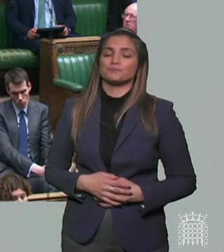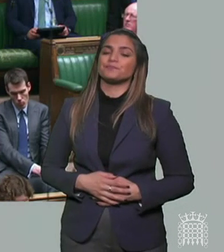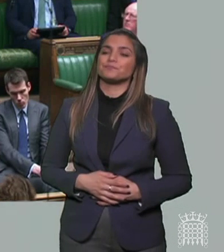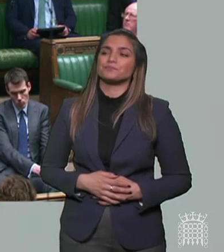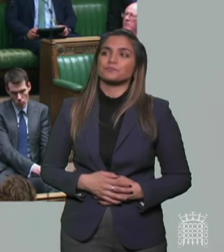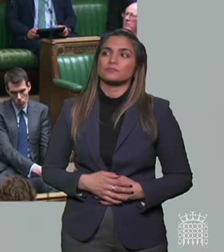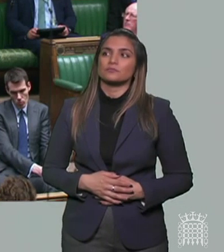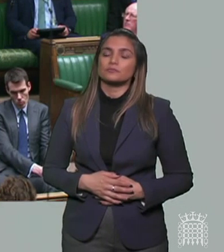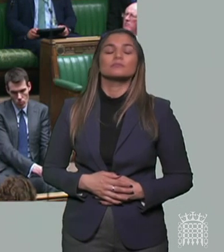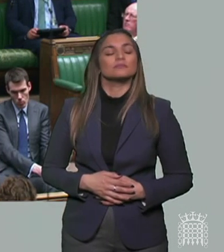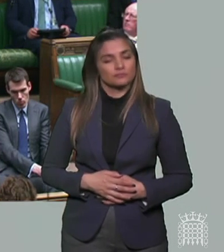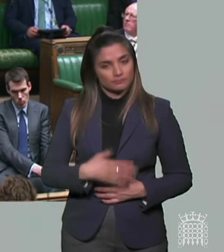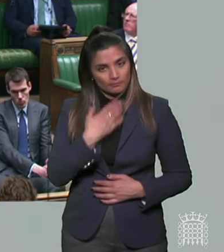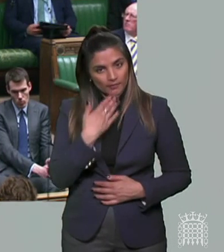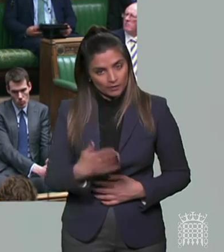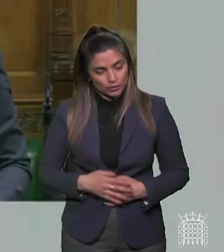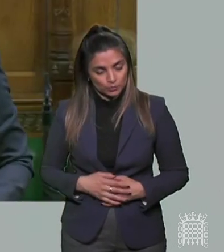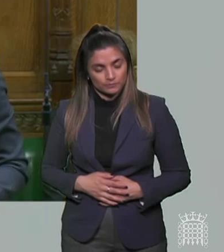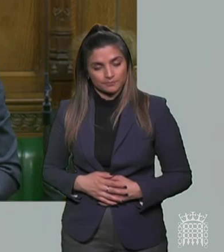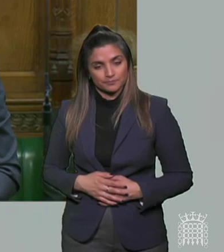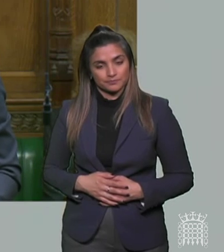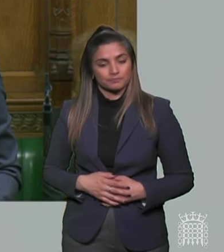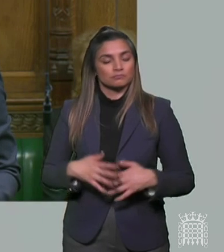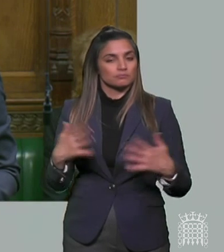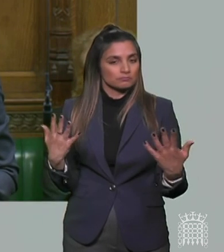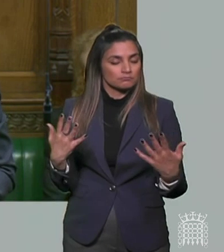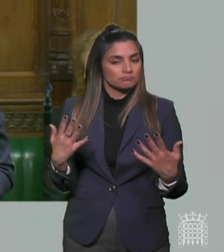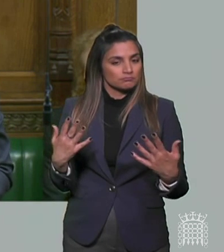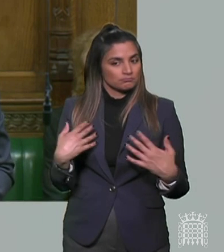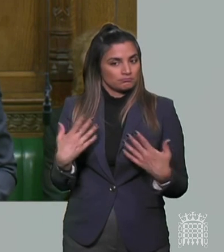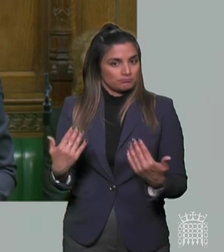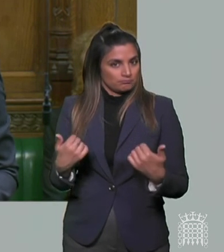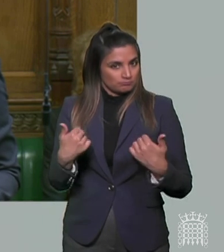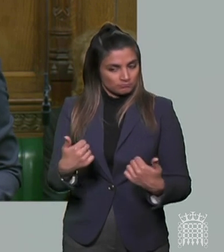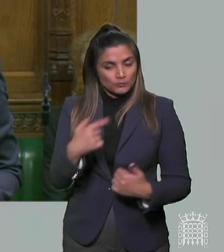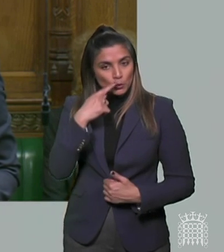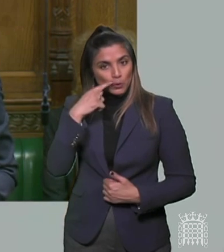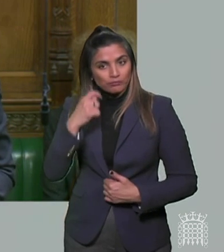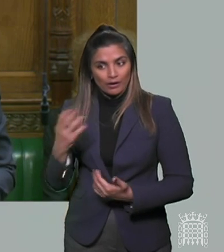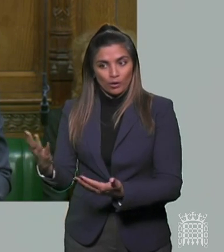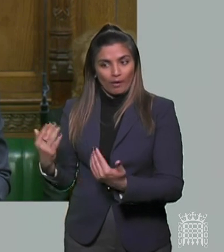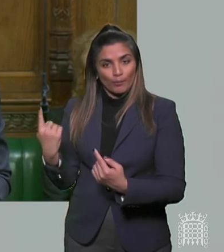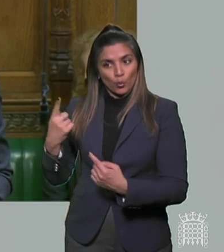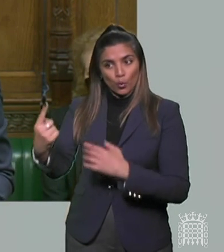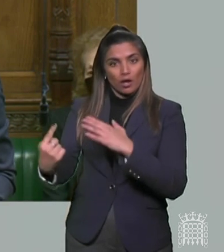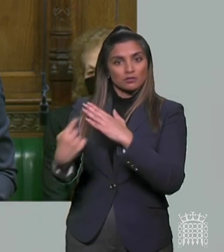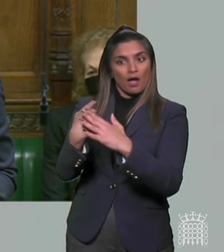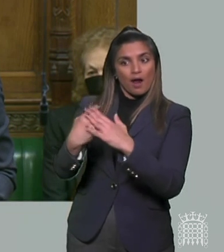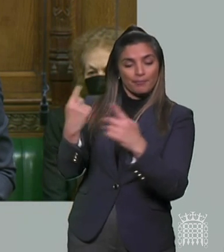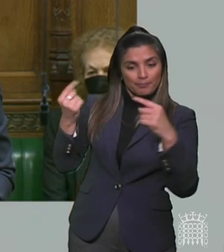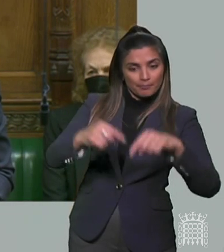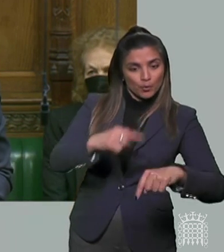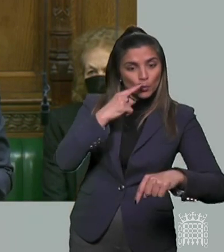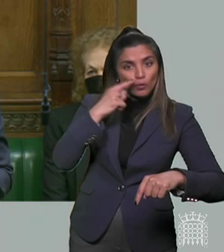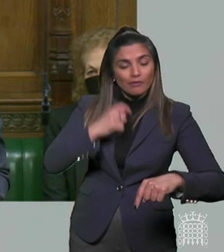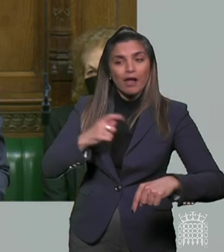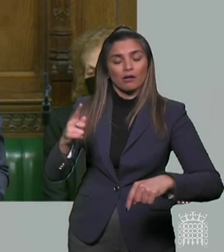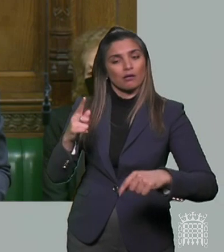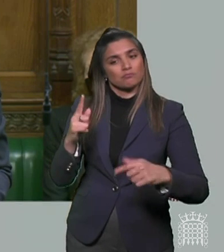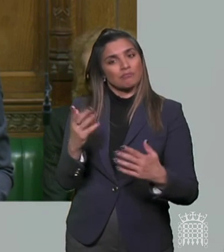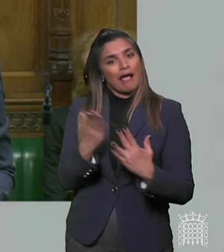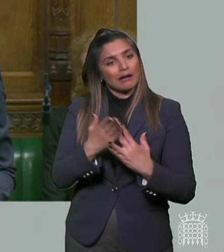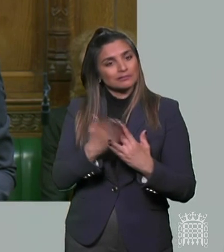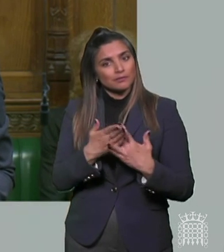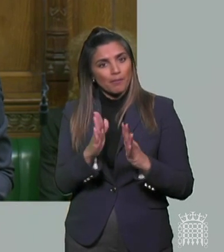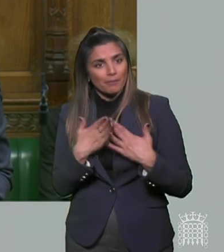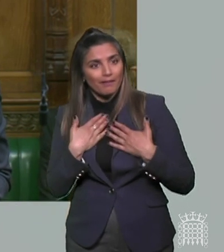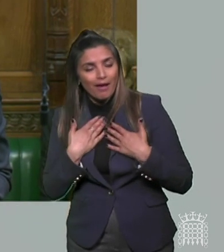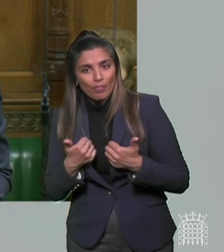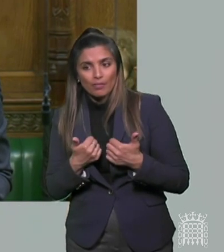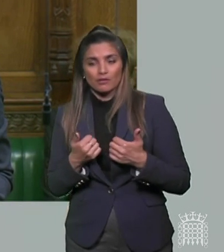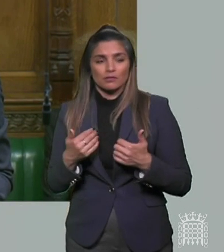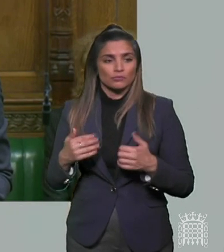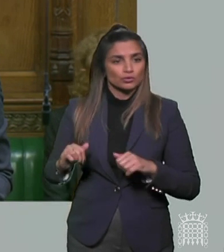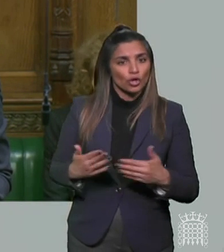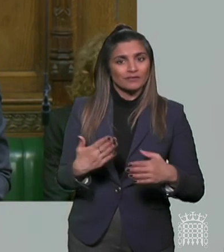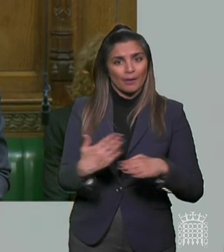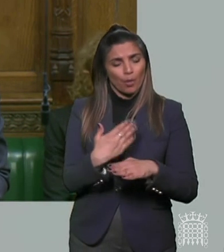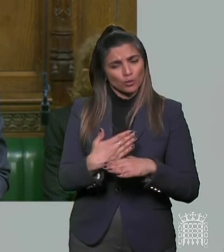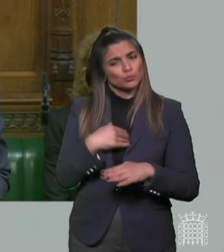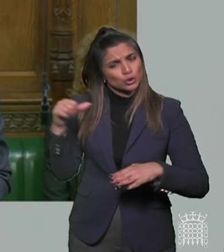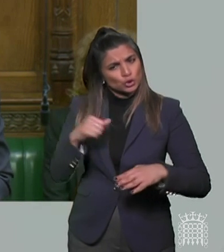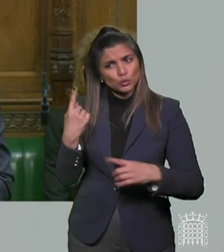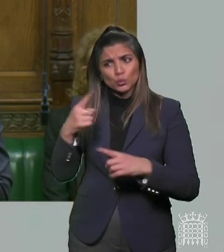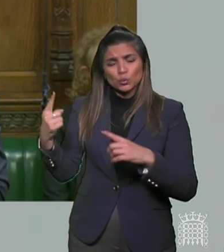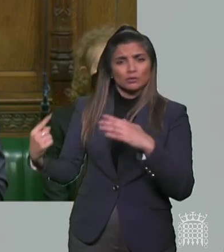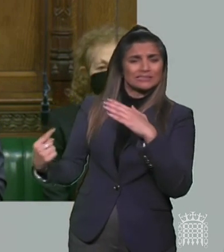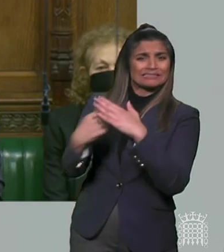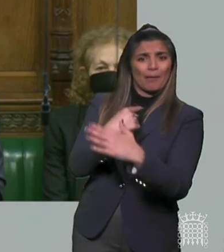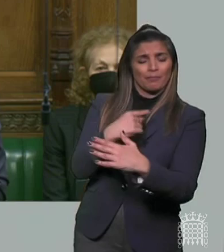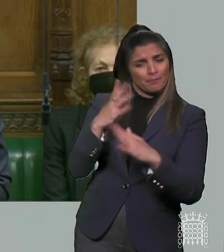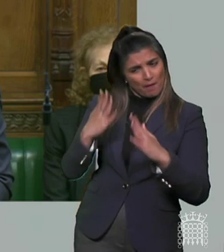It is welcome that Ukrainians seeking asylum in Britain will have the right to work and access to public services; we should always offer sanctuary to those fleeing persecution.